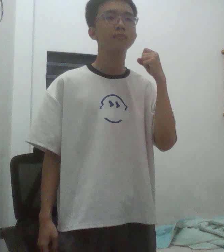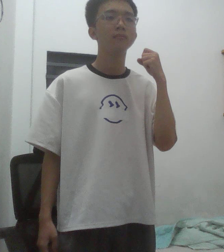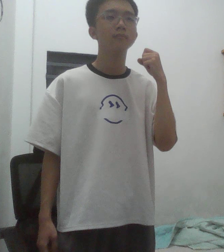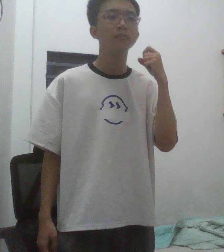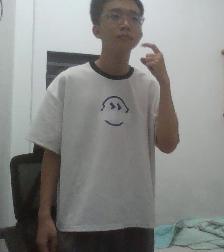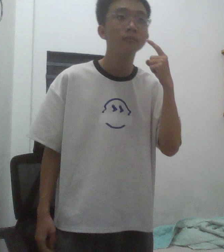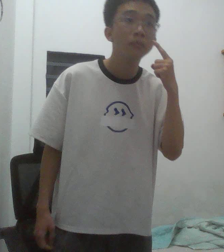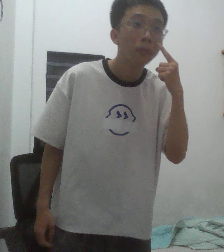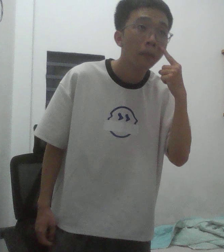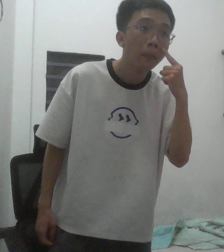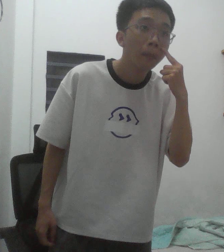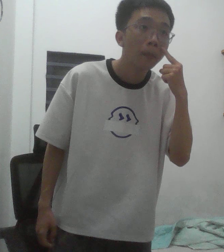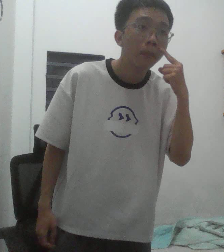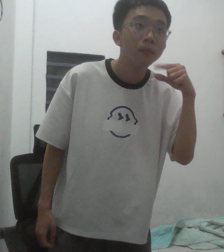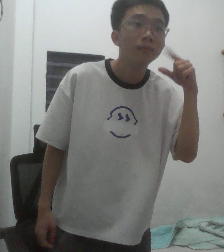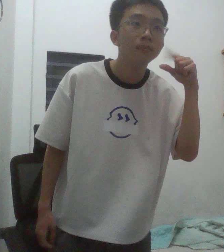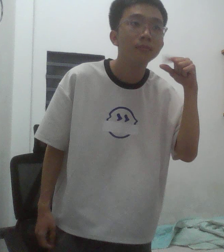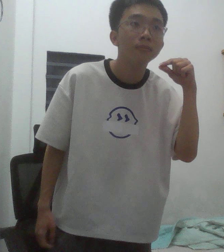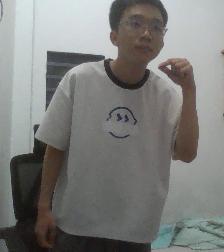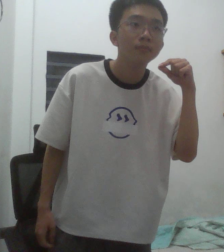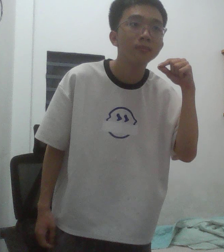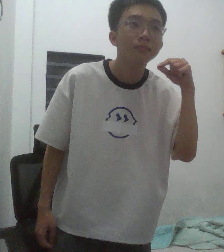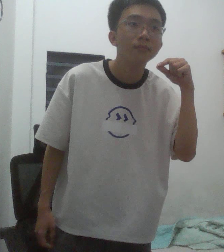lam quen